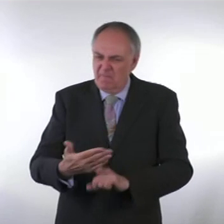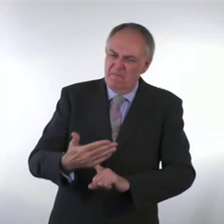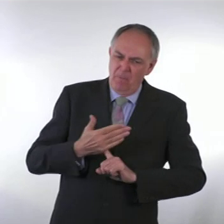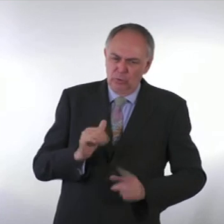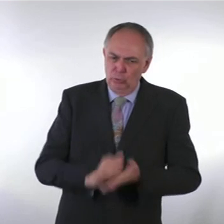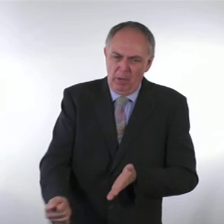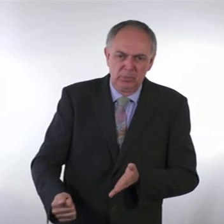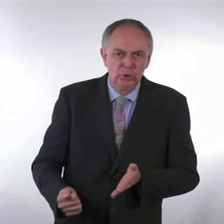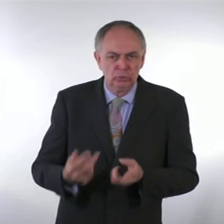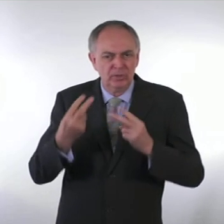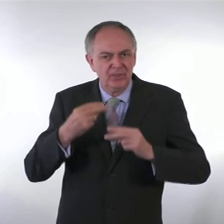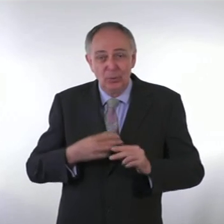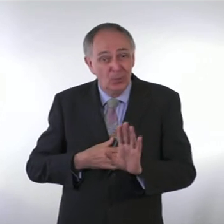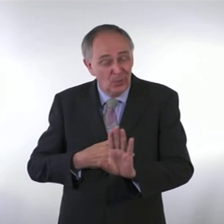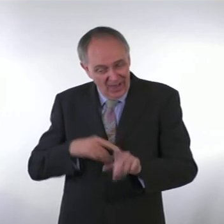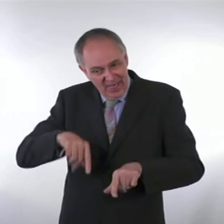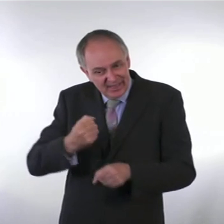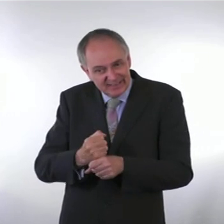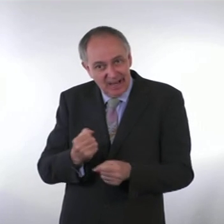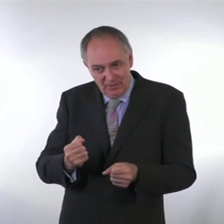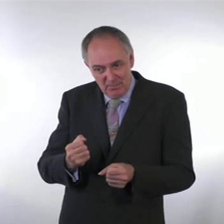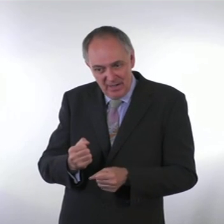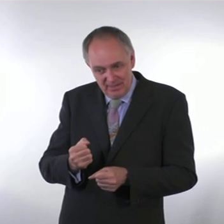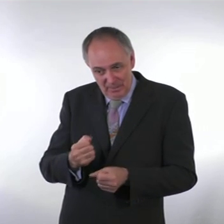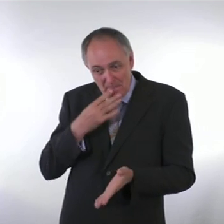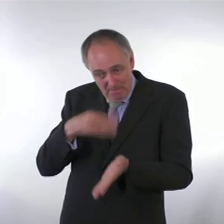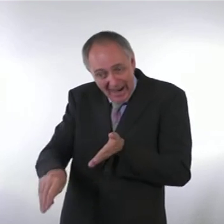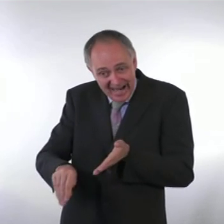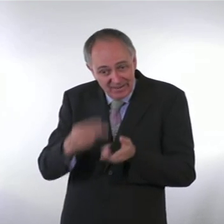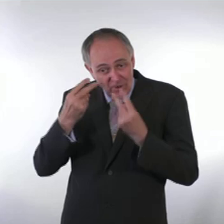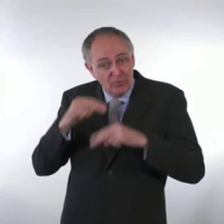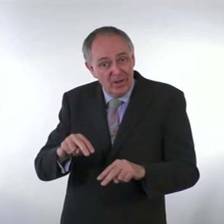This Government commissioned the review because we take it incredibly seriously.